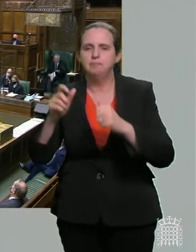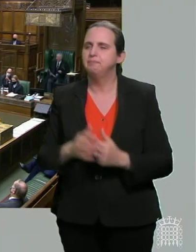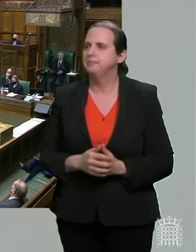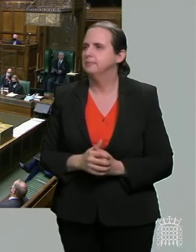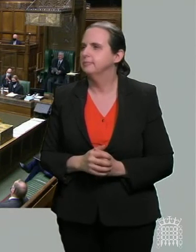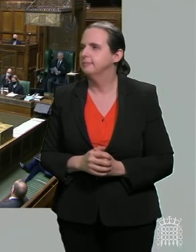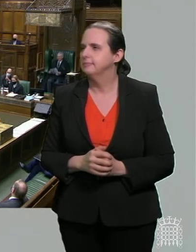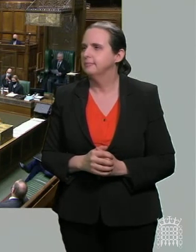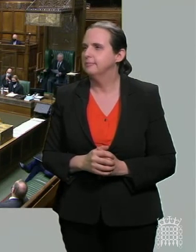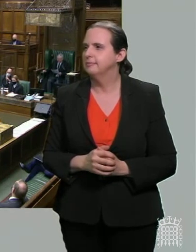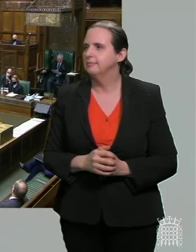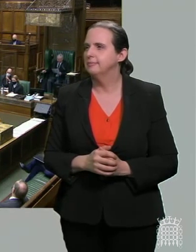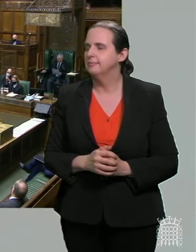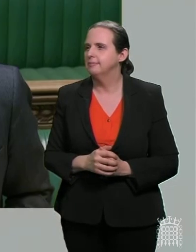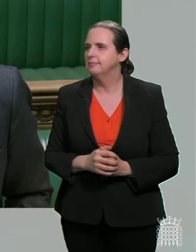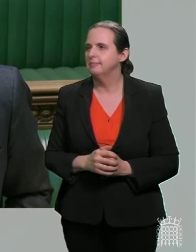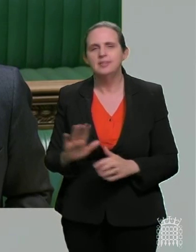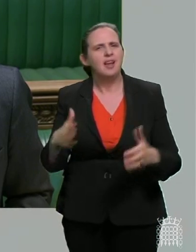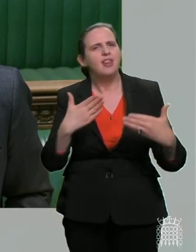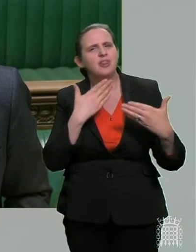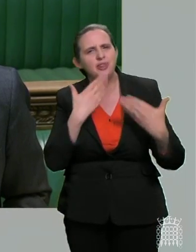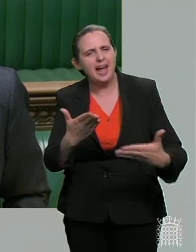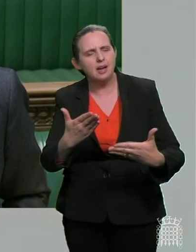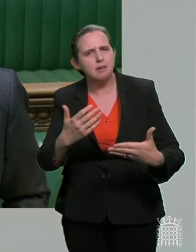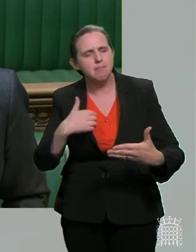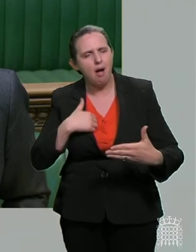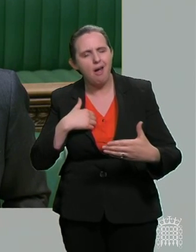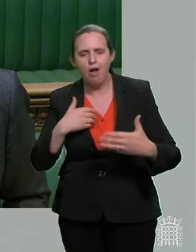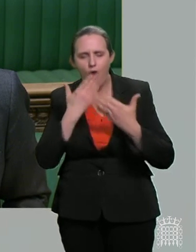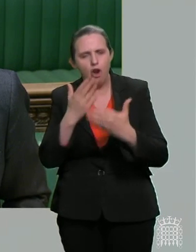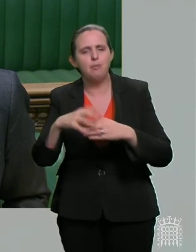Absolutely. I thank my honourable Friend for everything he is doing for Ashfield.